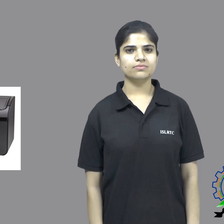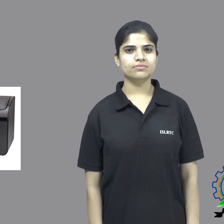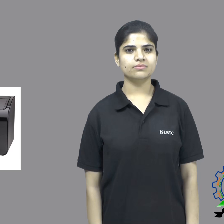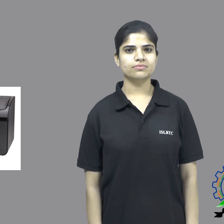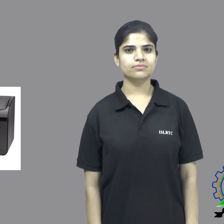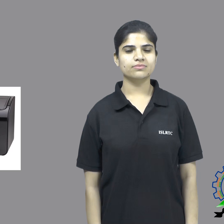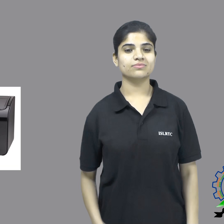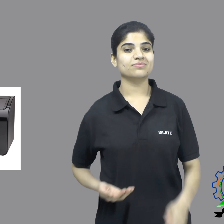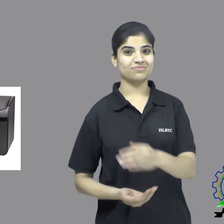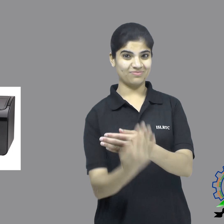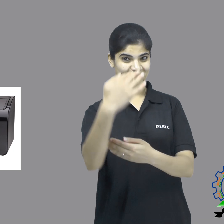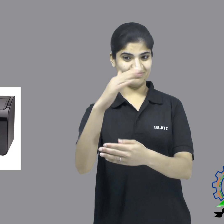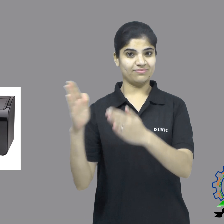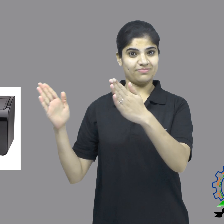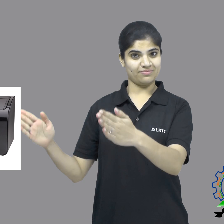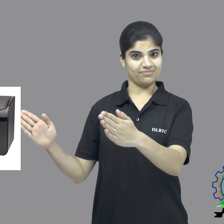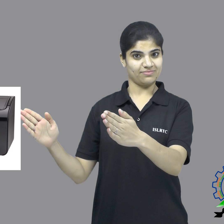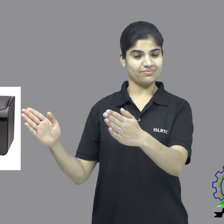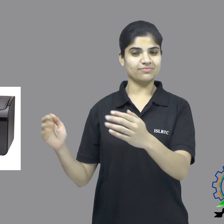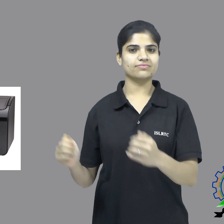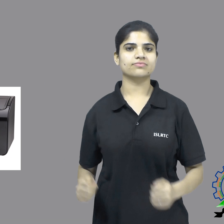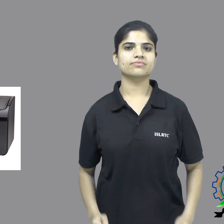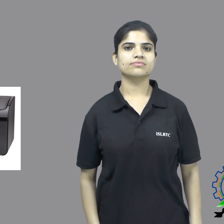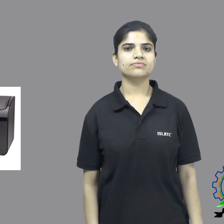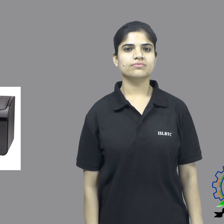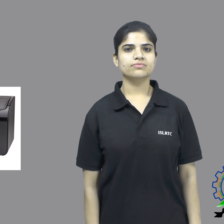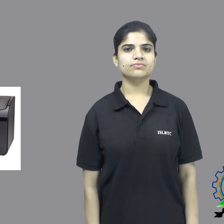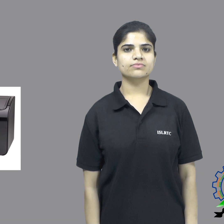Printer